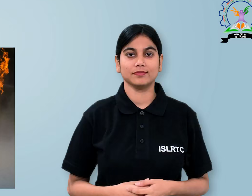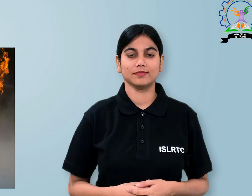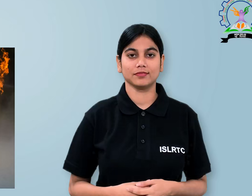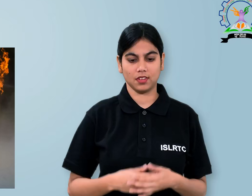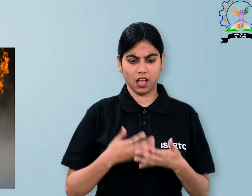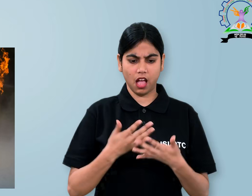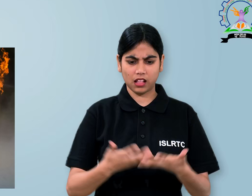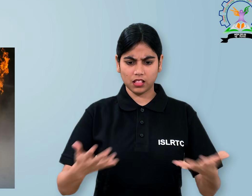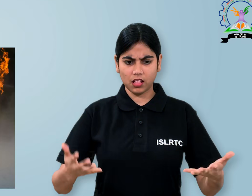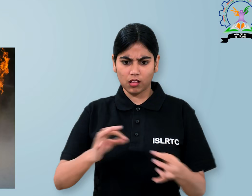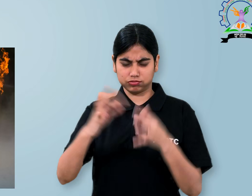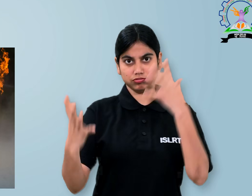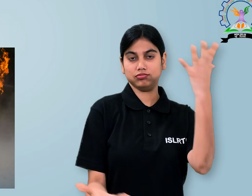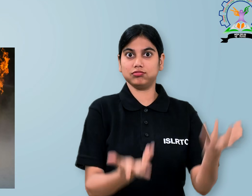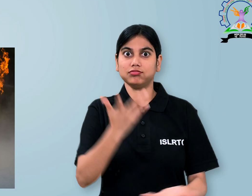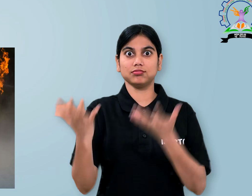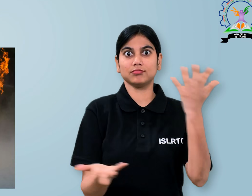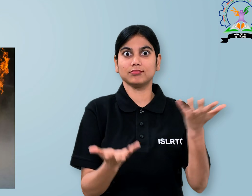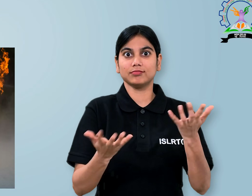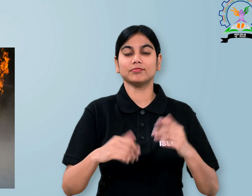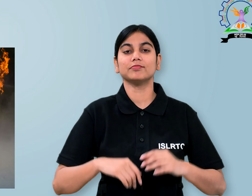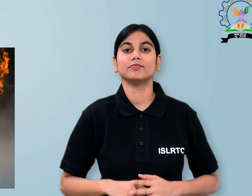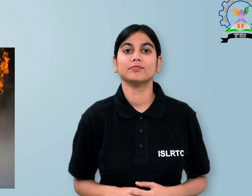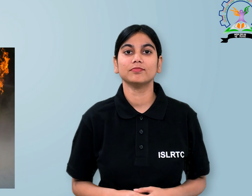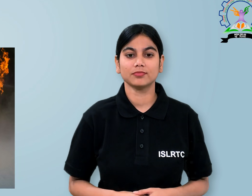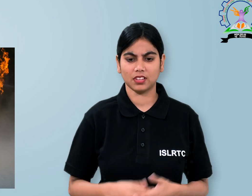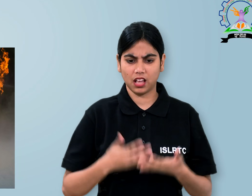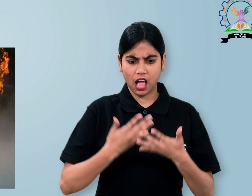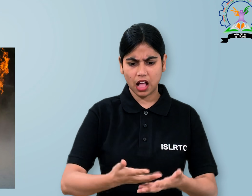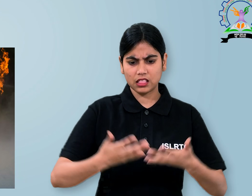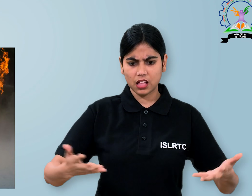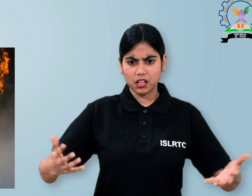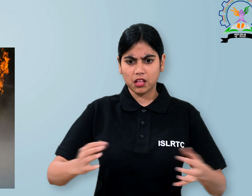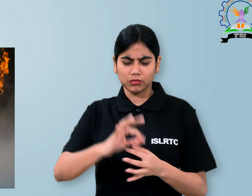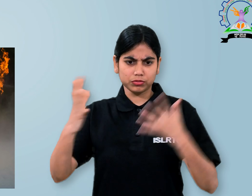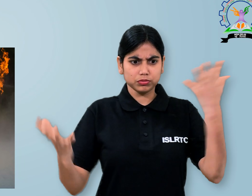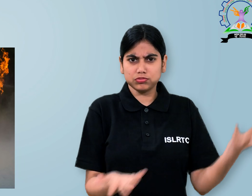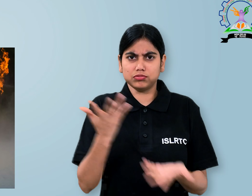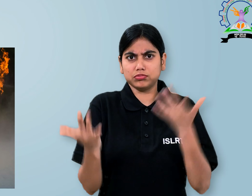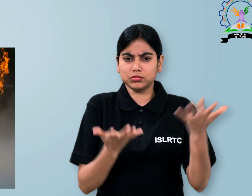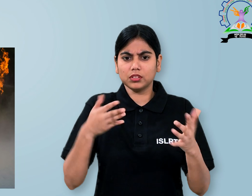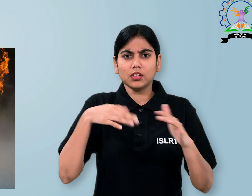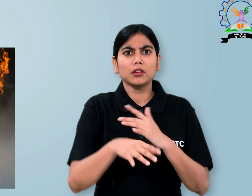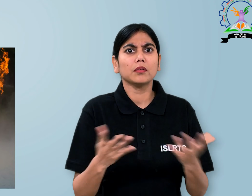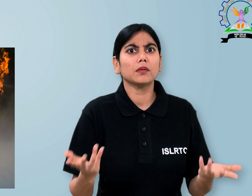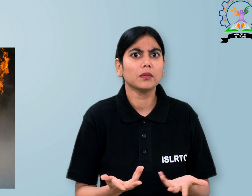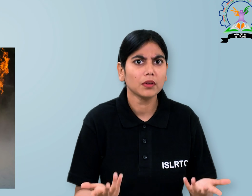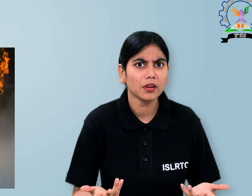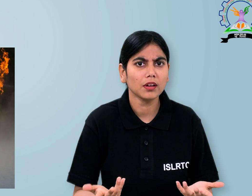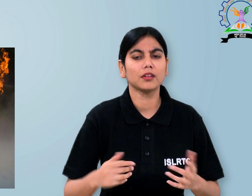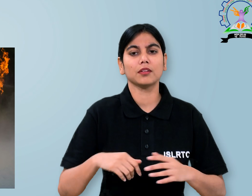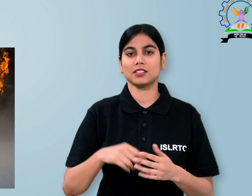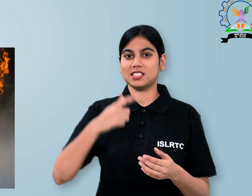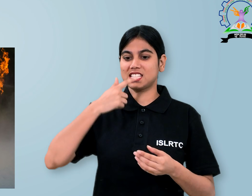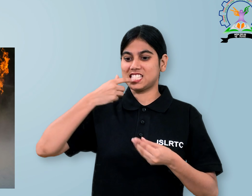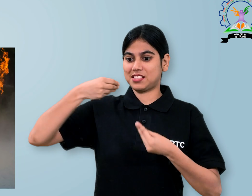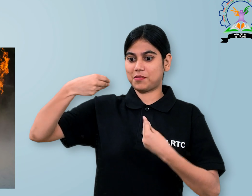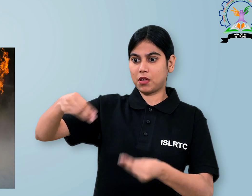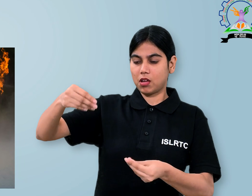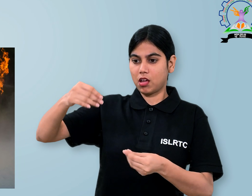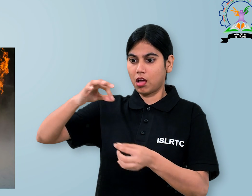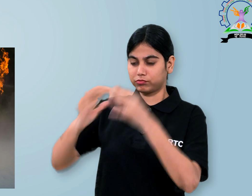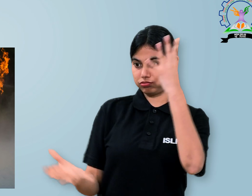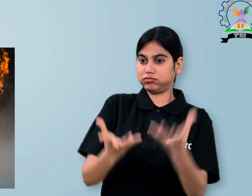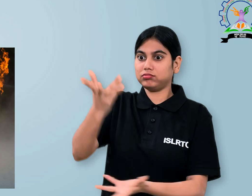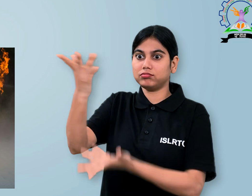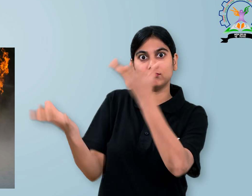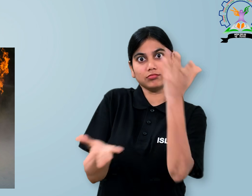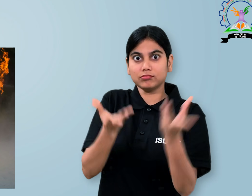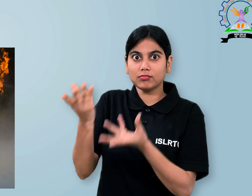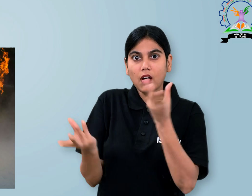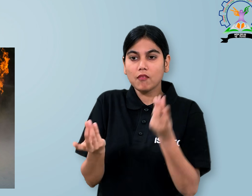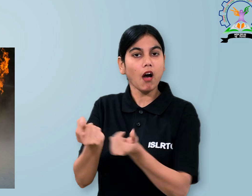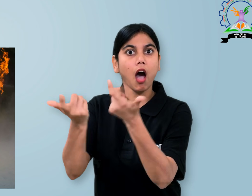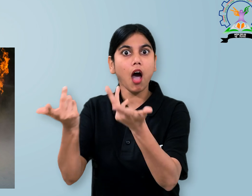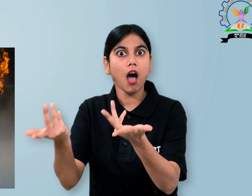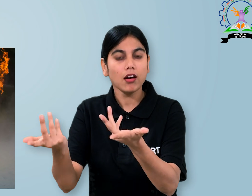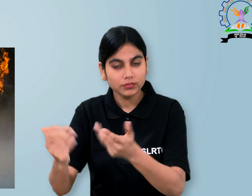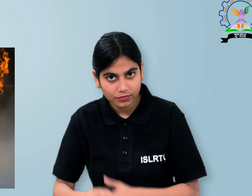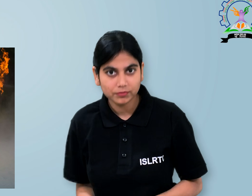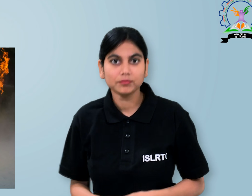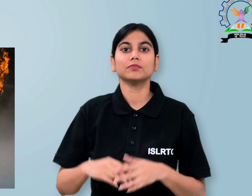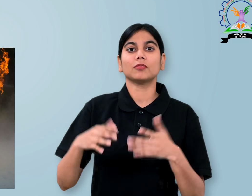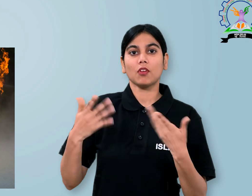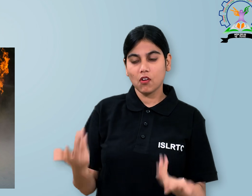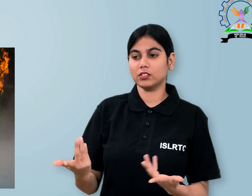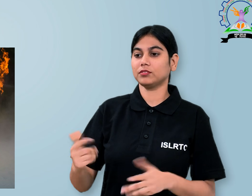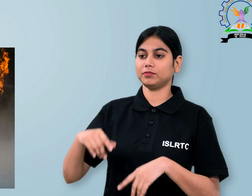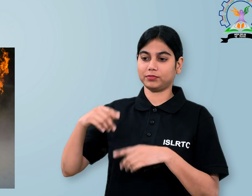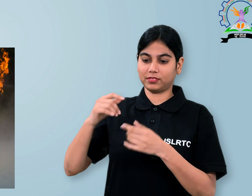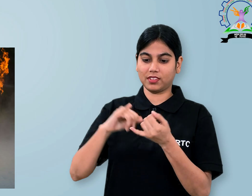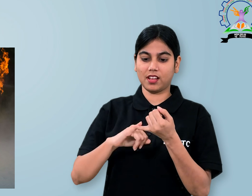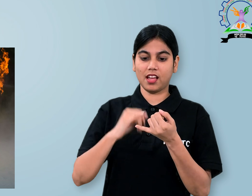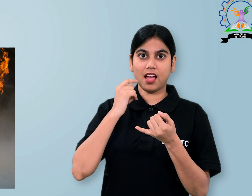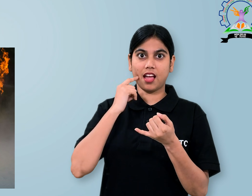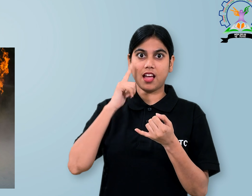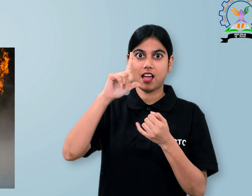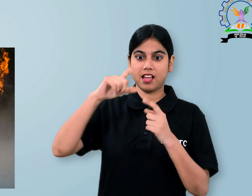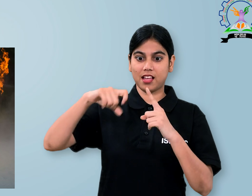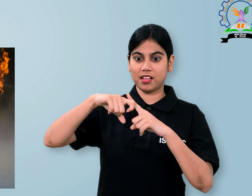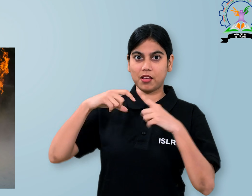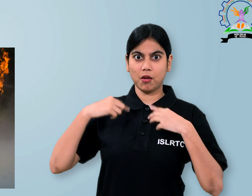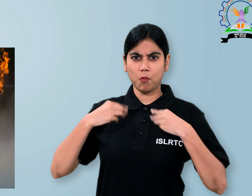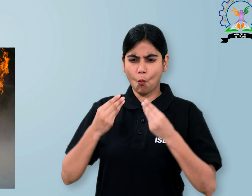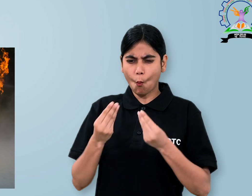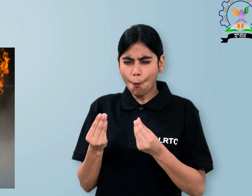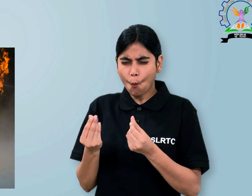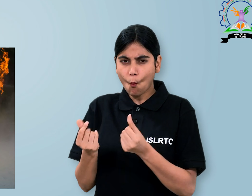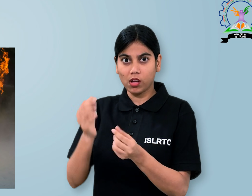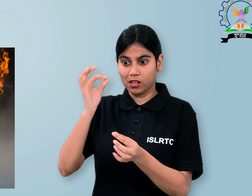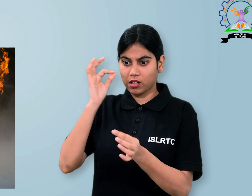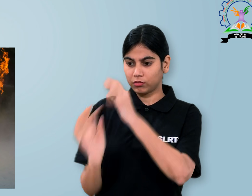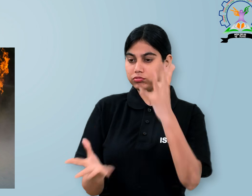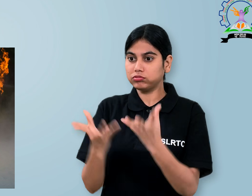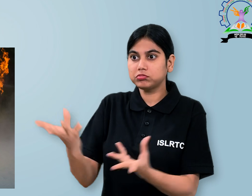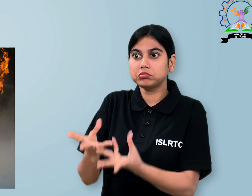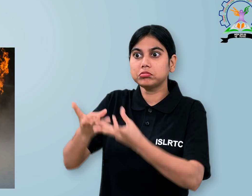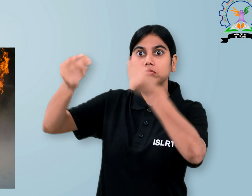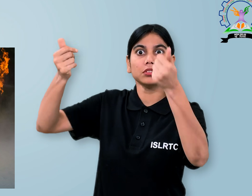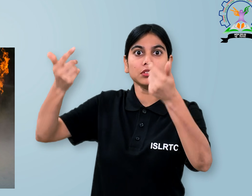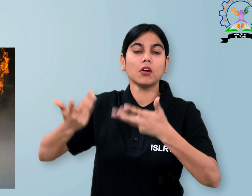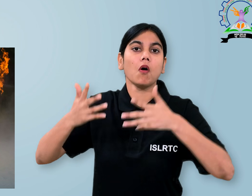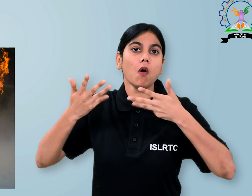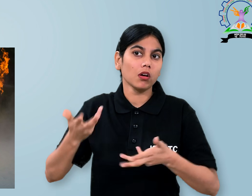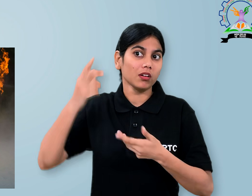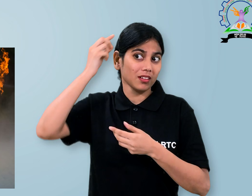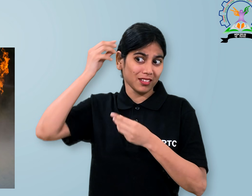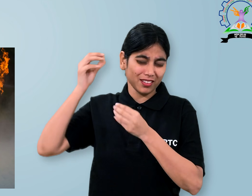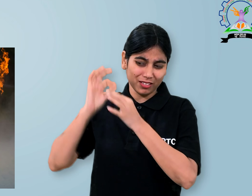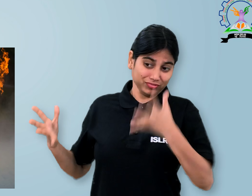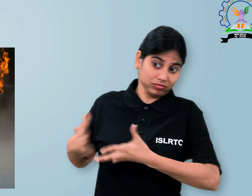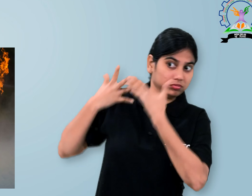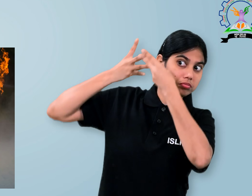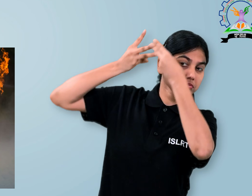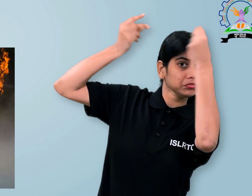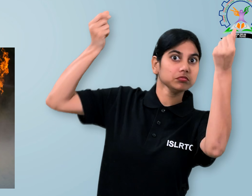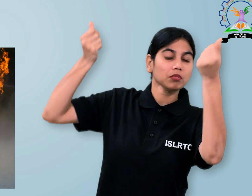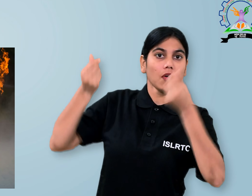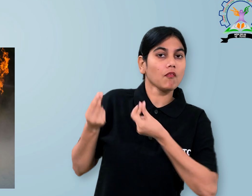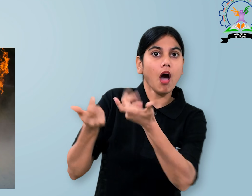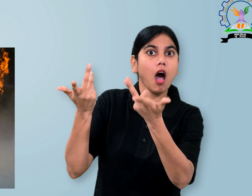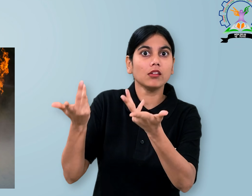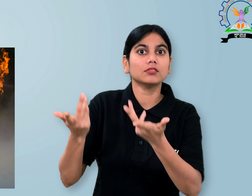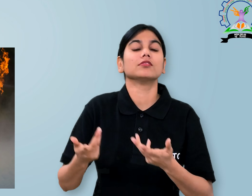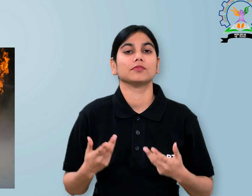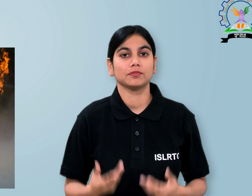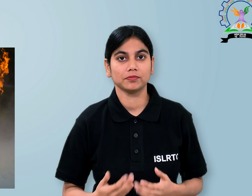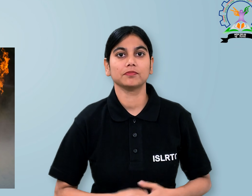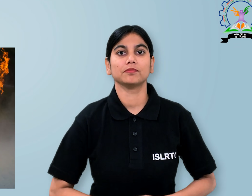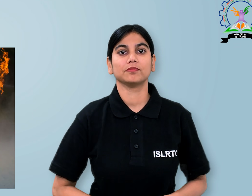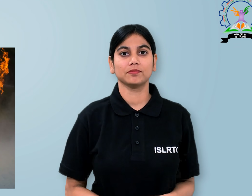Inflammable Substances Inflammable substances are those substances which catch fire very easily and their ignition temperature is very low.